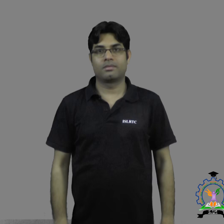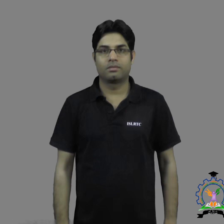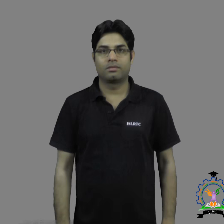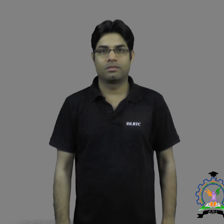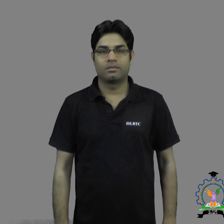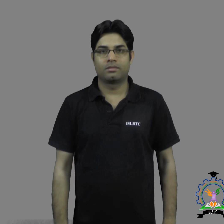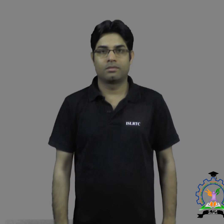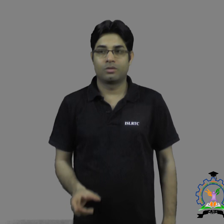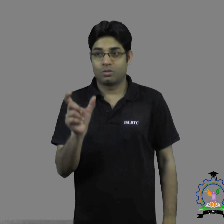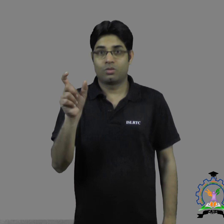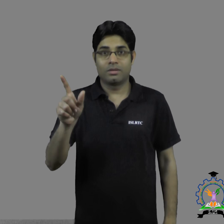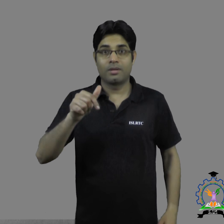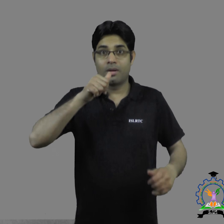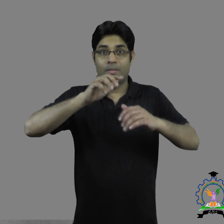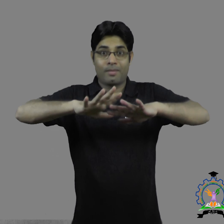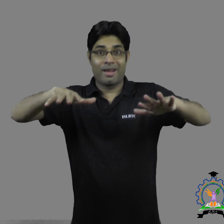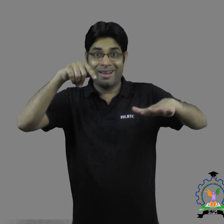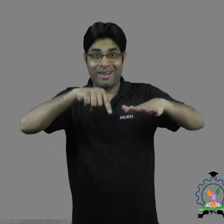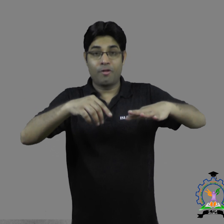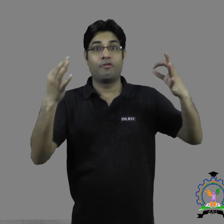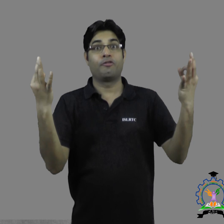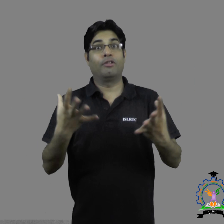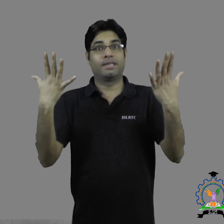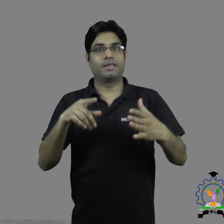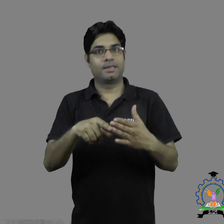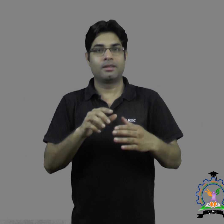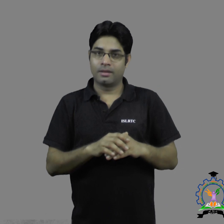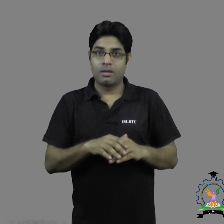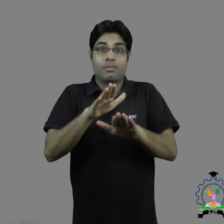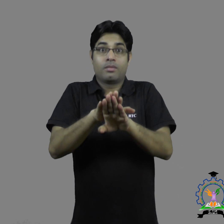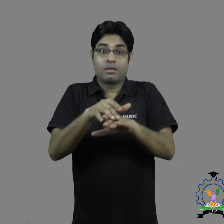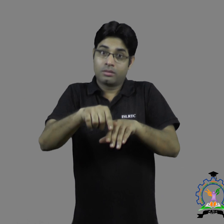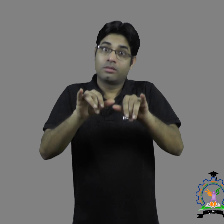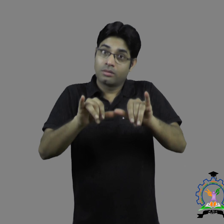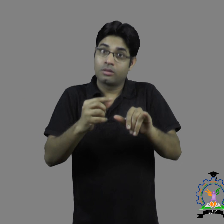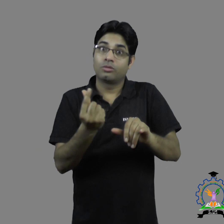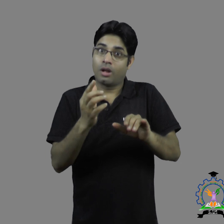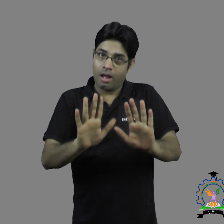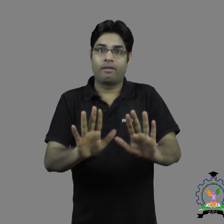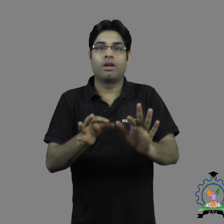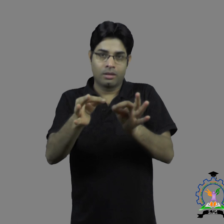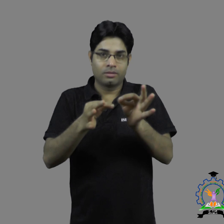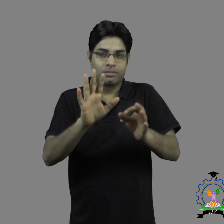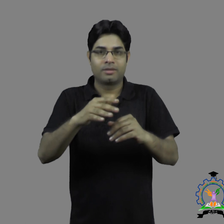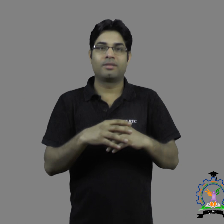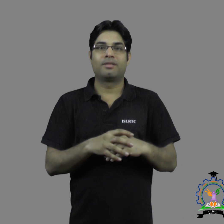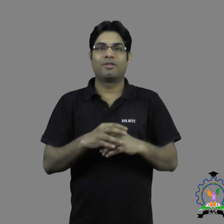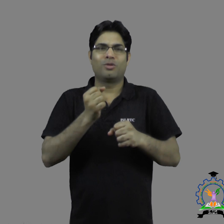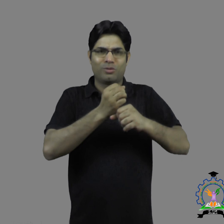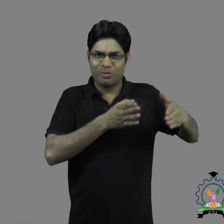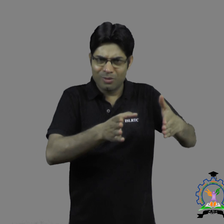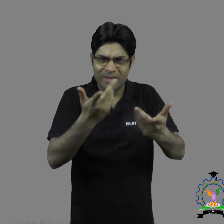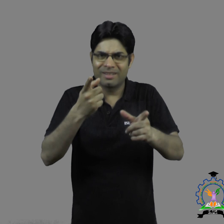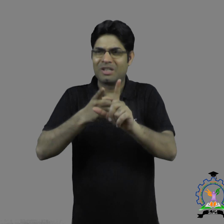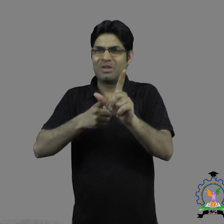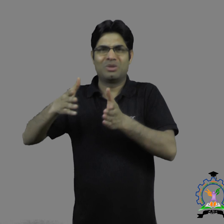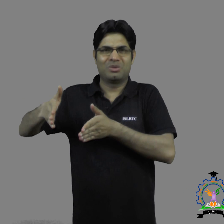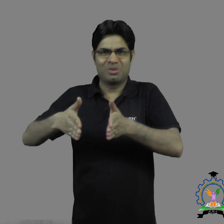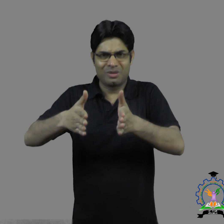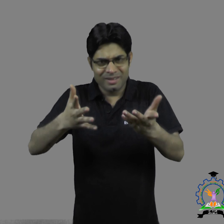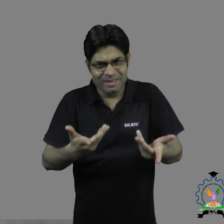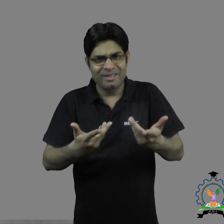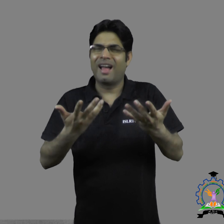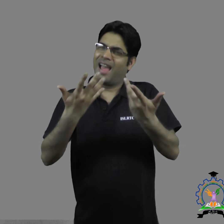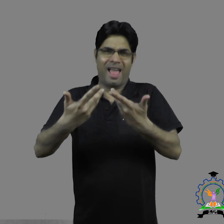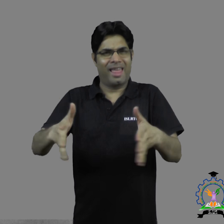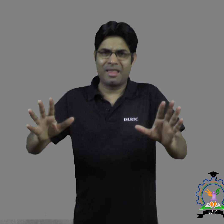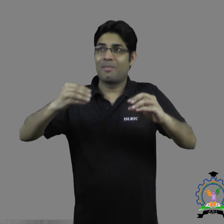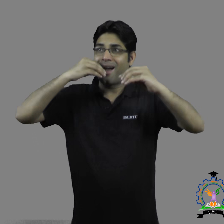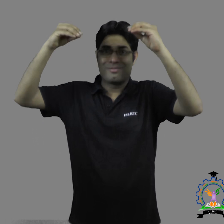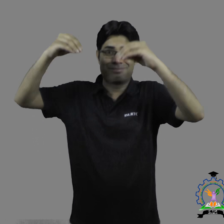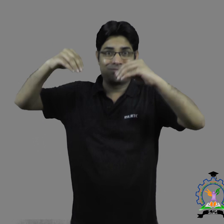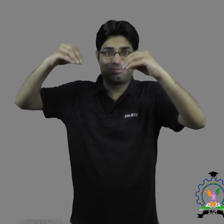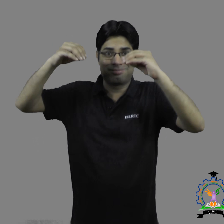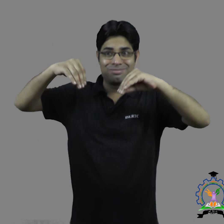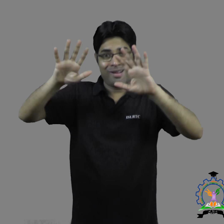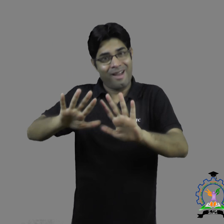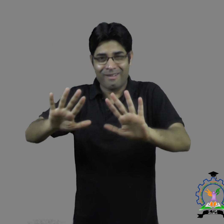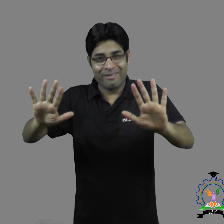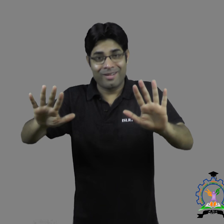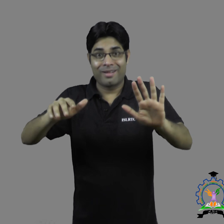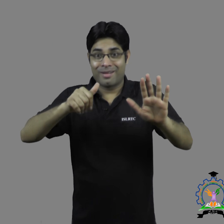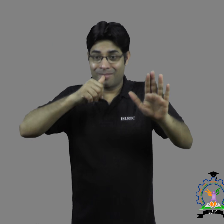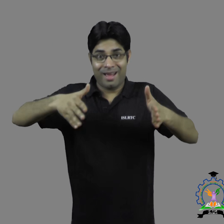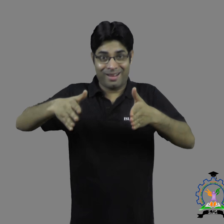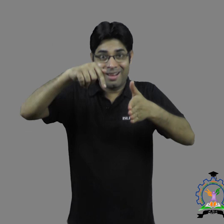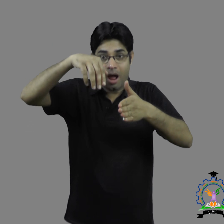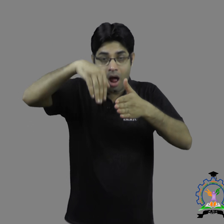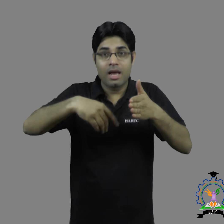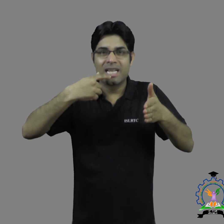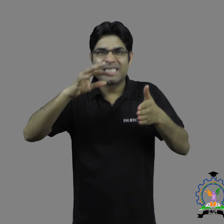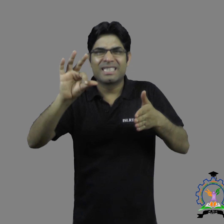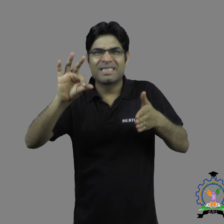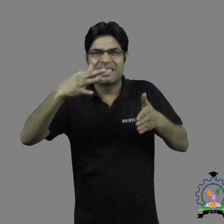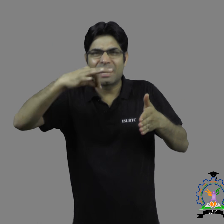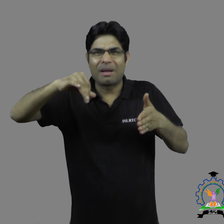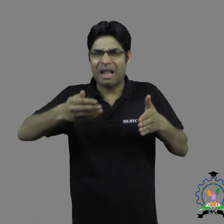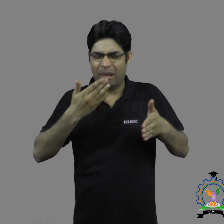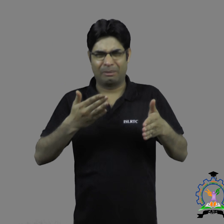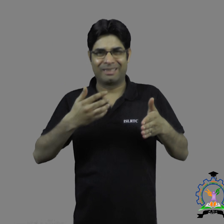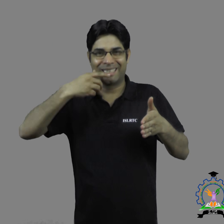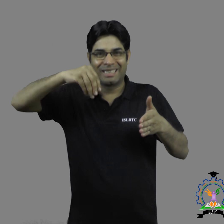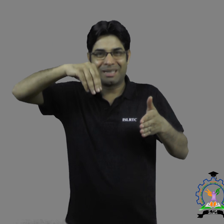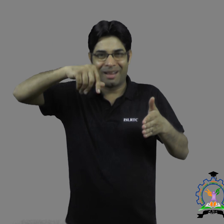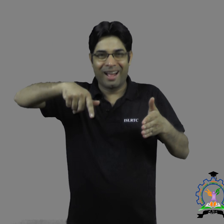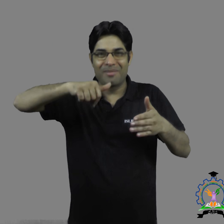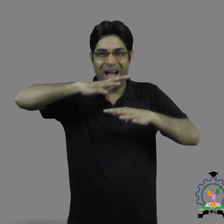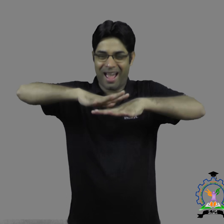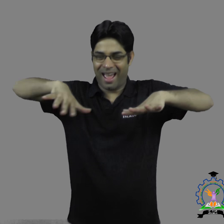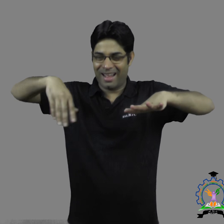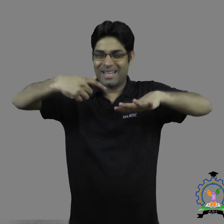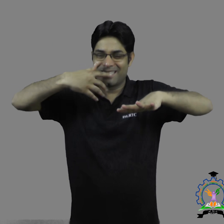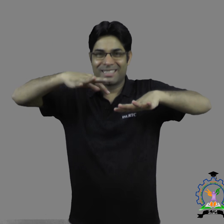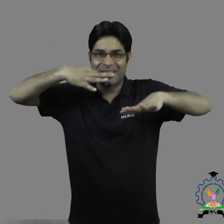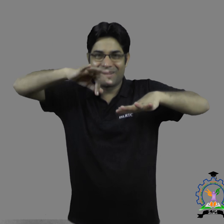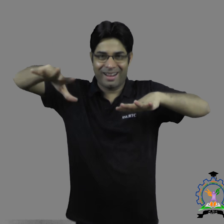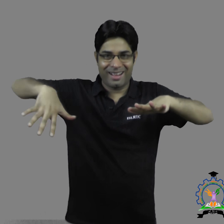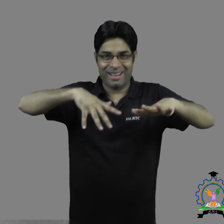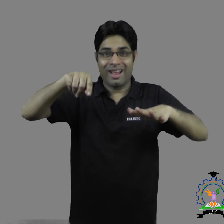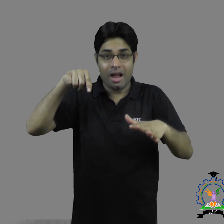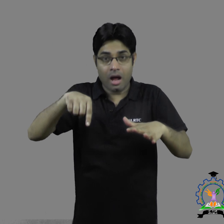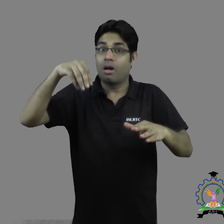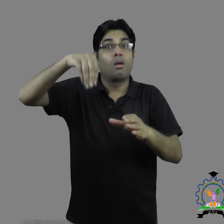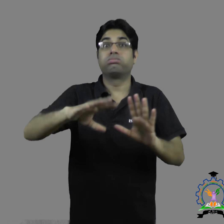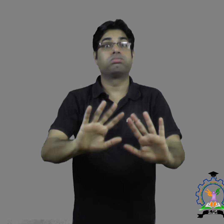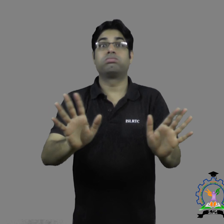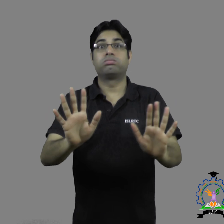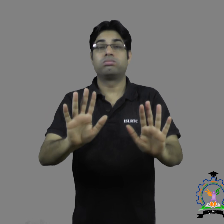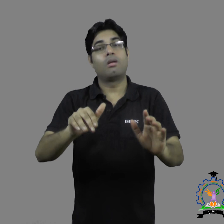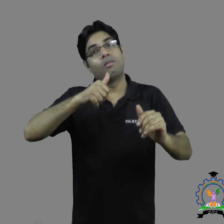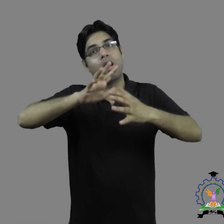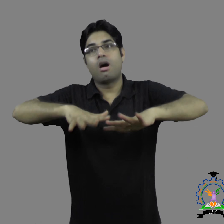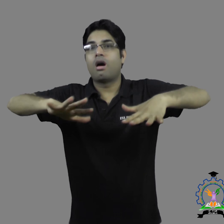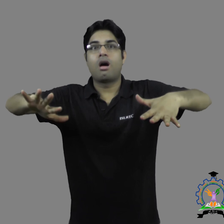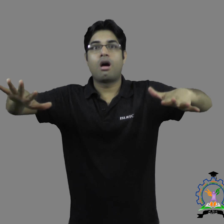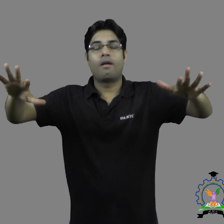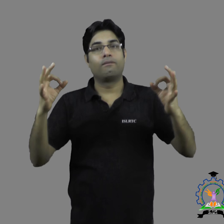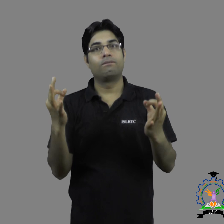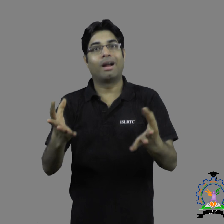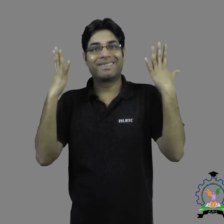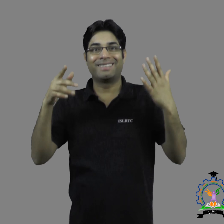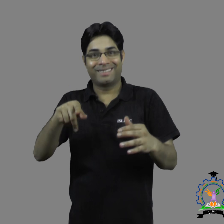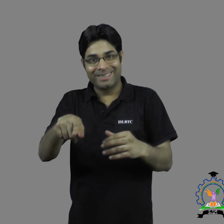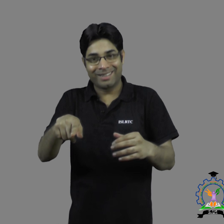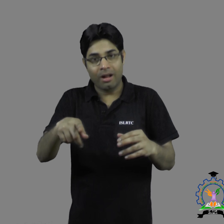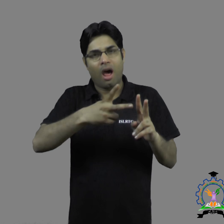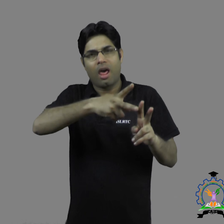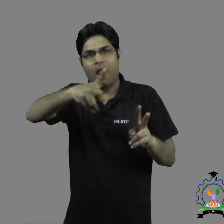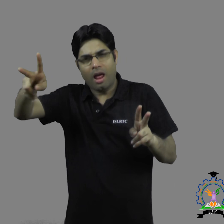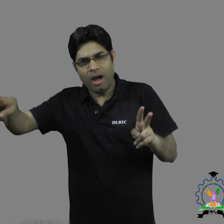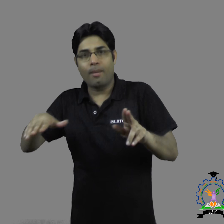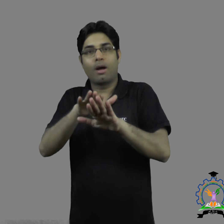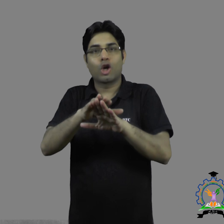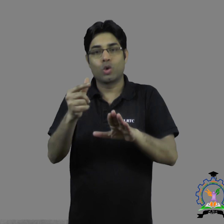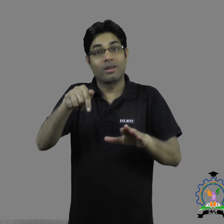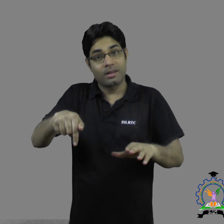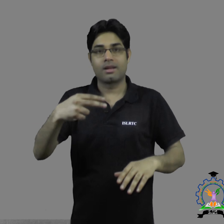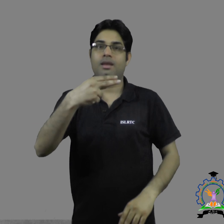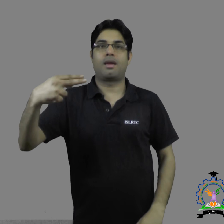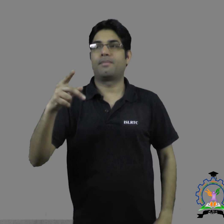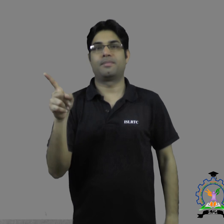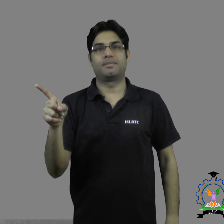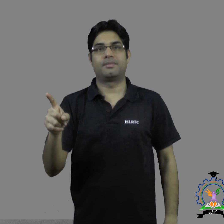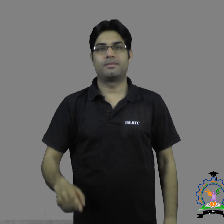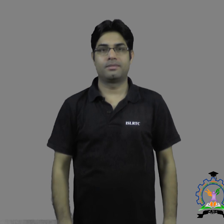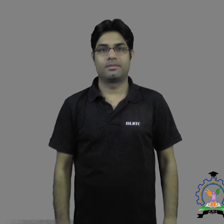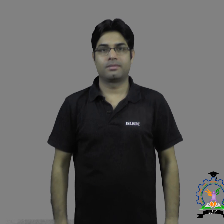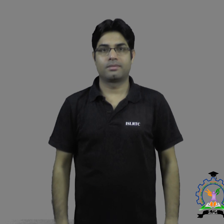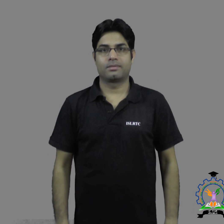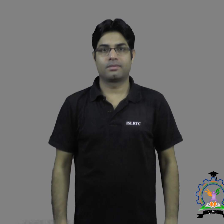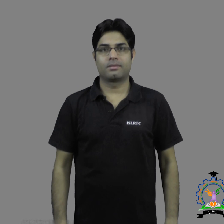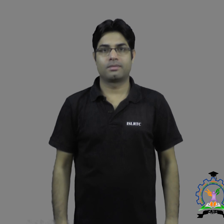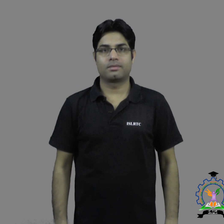Fresh Water Fisheries